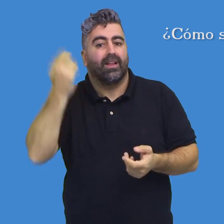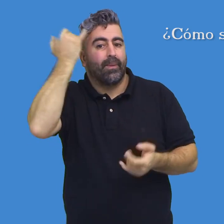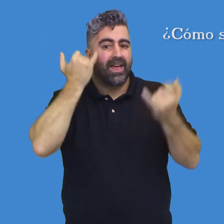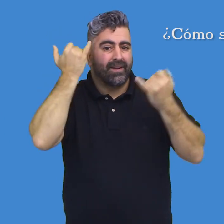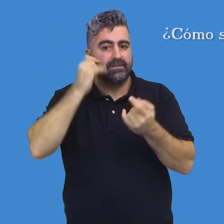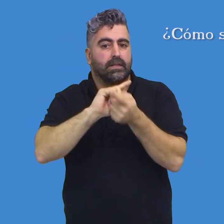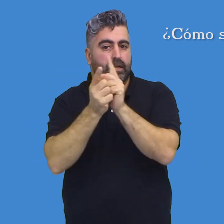vena